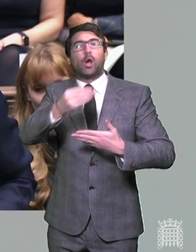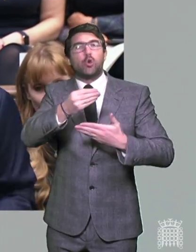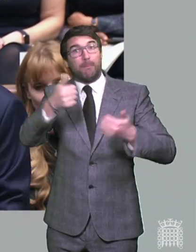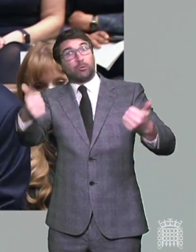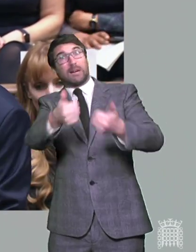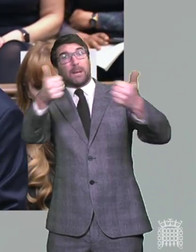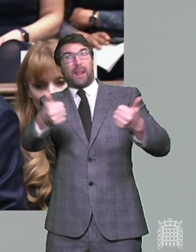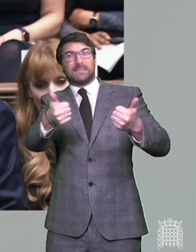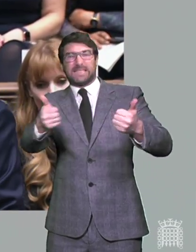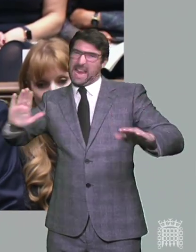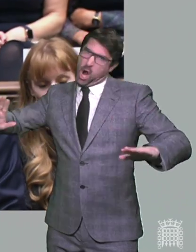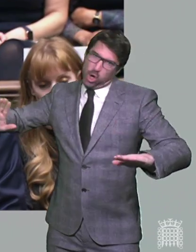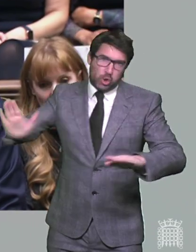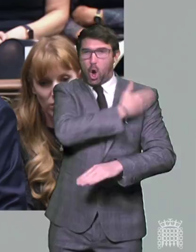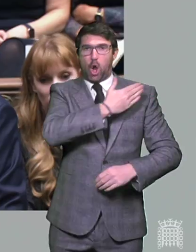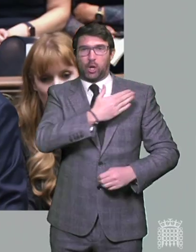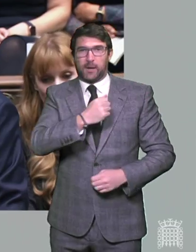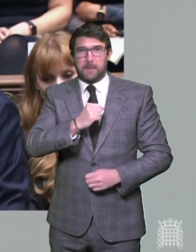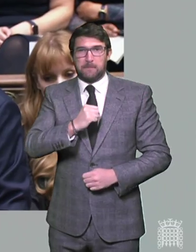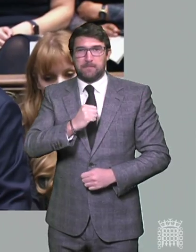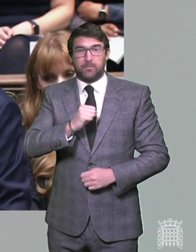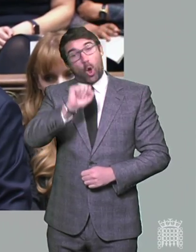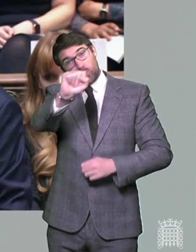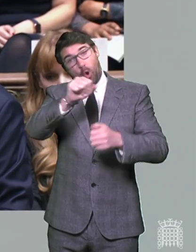Her supposed best friend, the former Chancellor